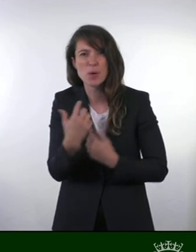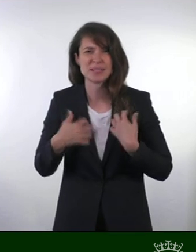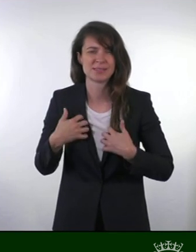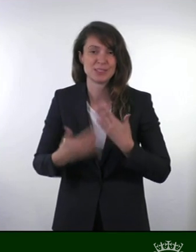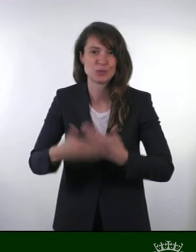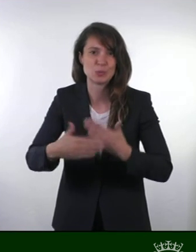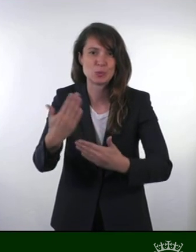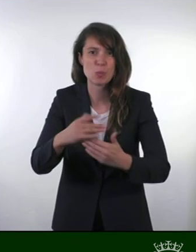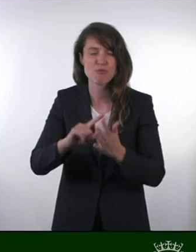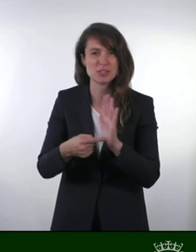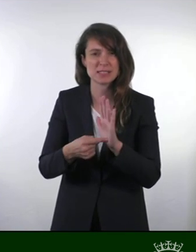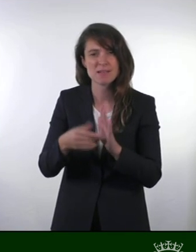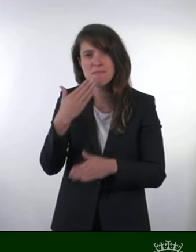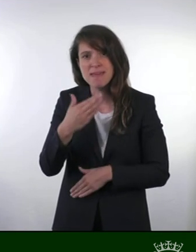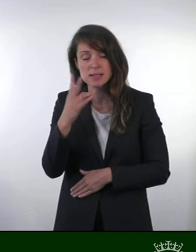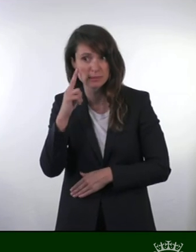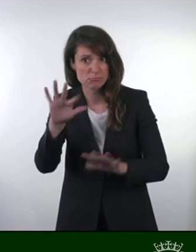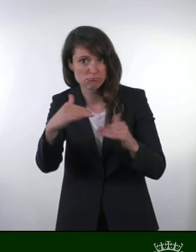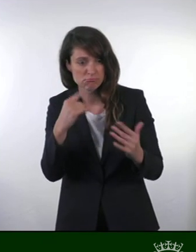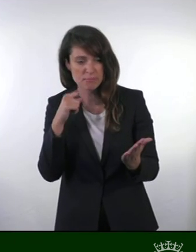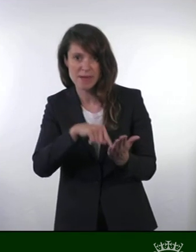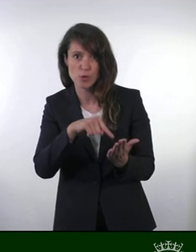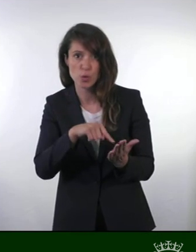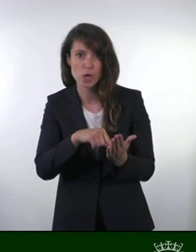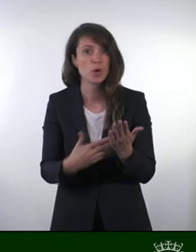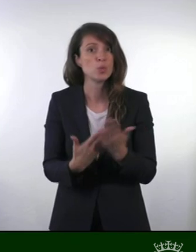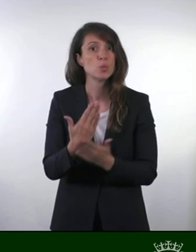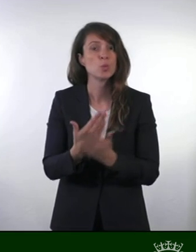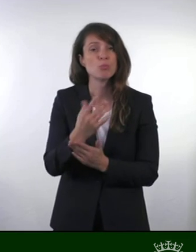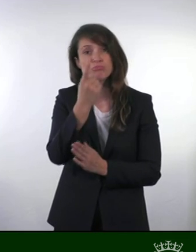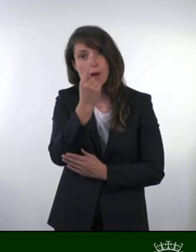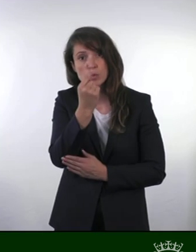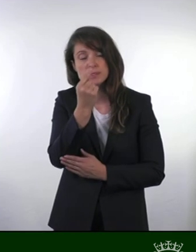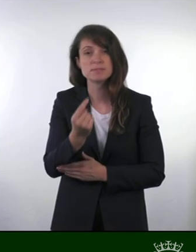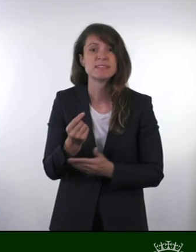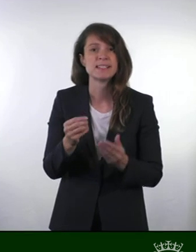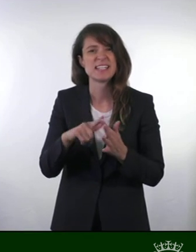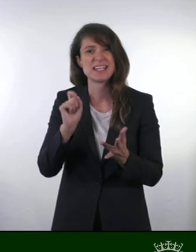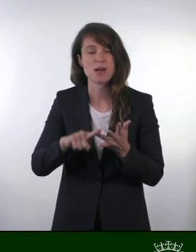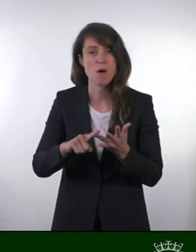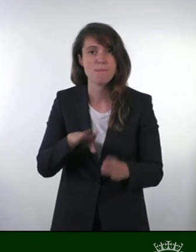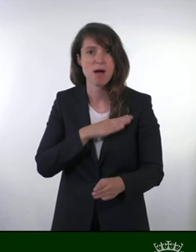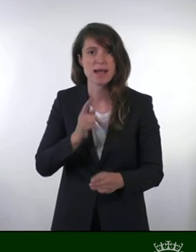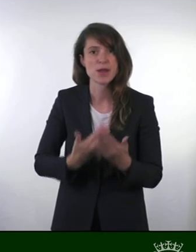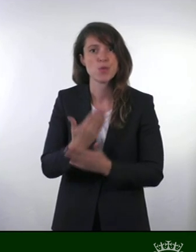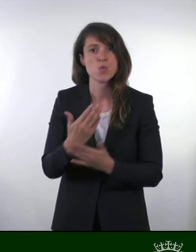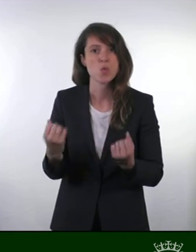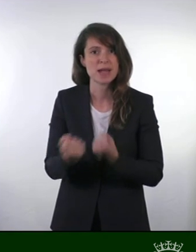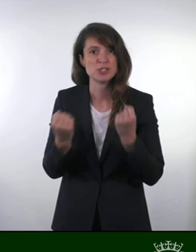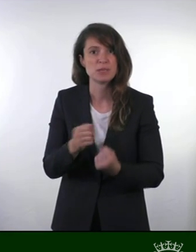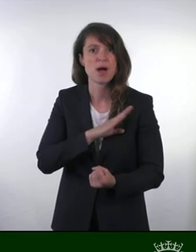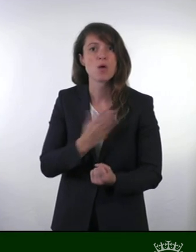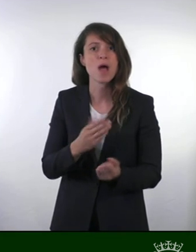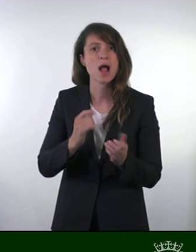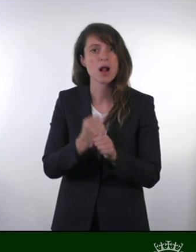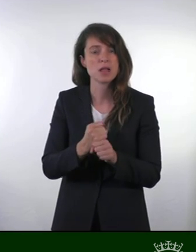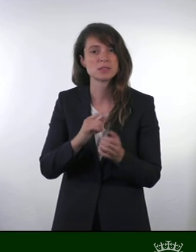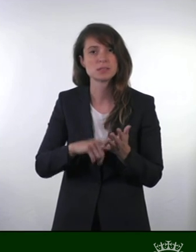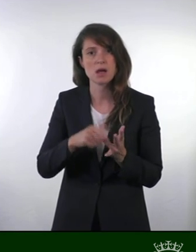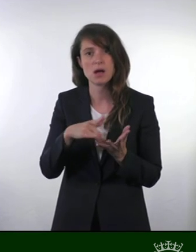May I highlight for his attention the proposed eco park and green energy park in Gloucester, which may need a little of the Chancellor’s oil?